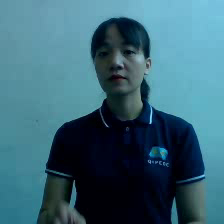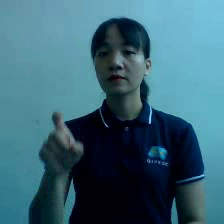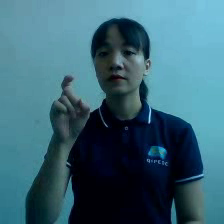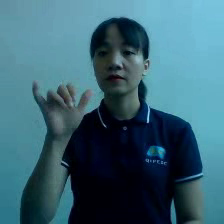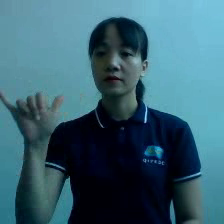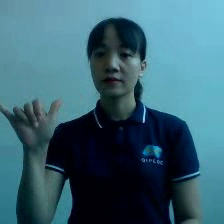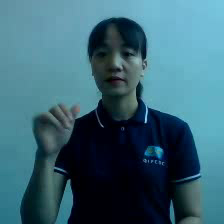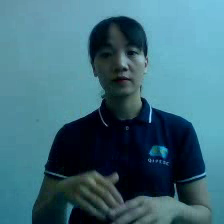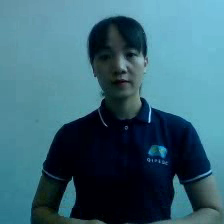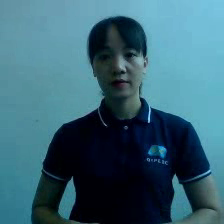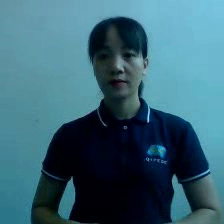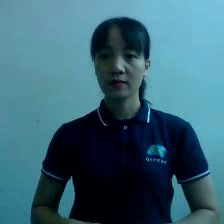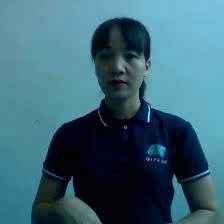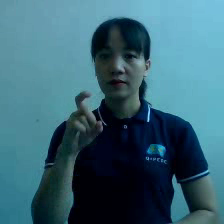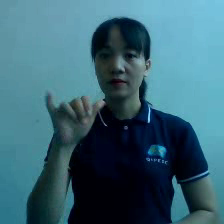Đồng ý